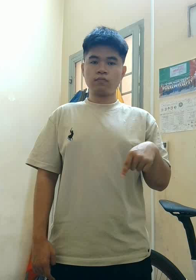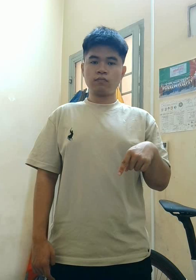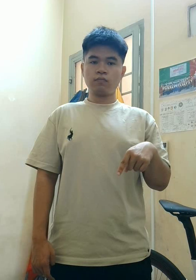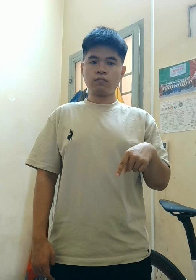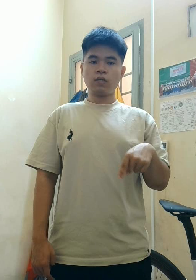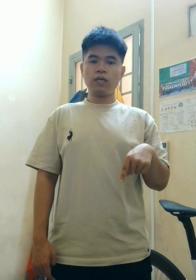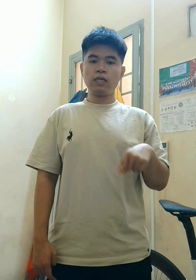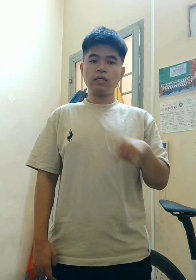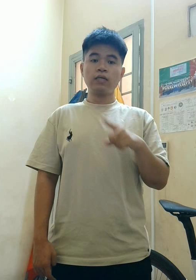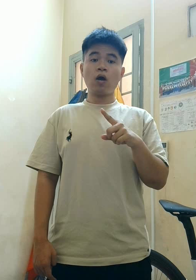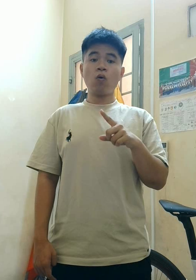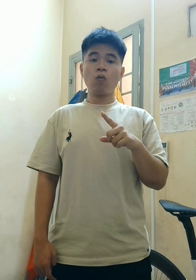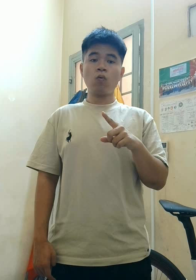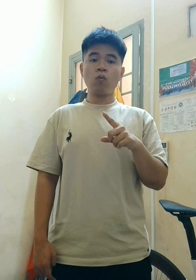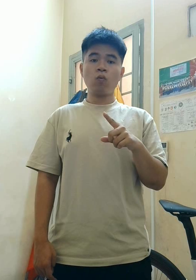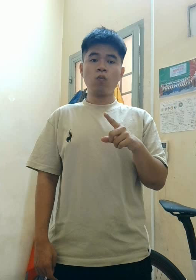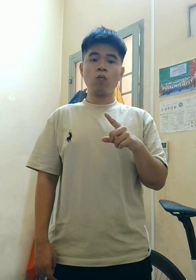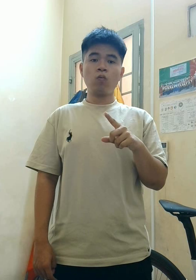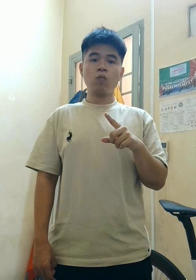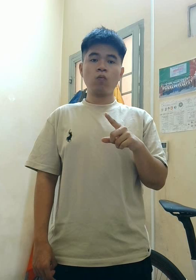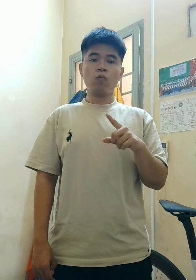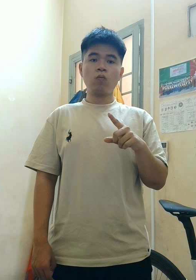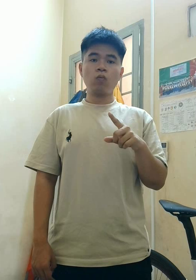di dau